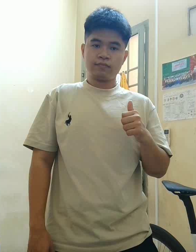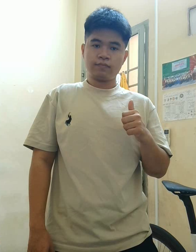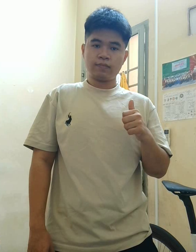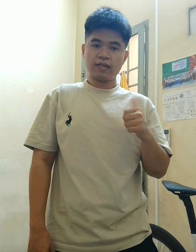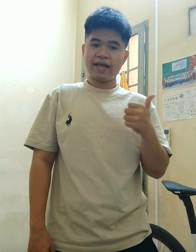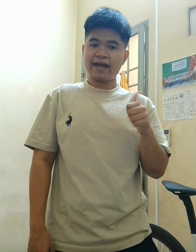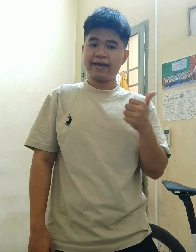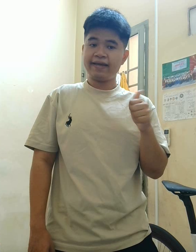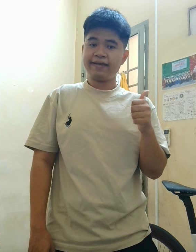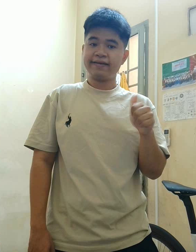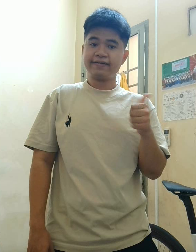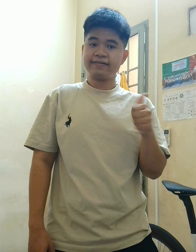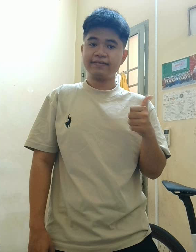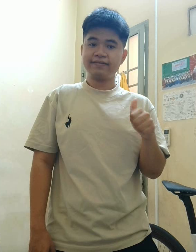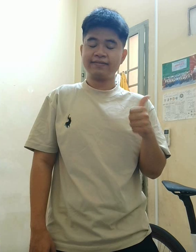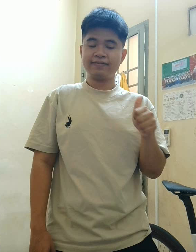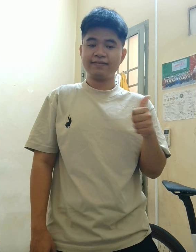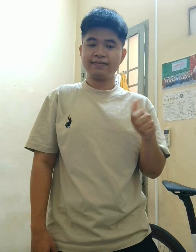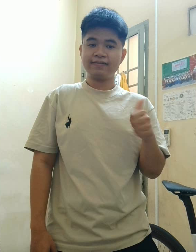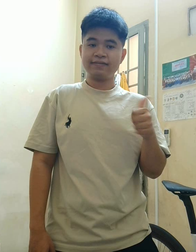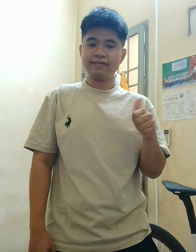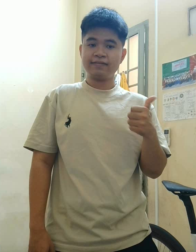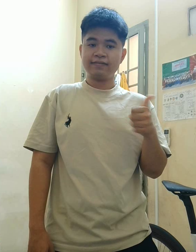ai